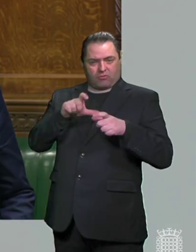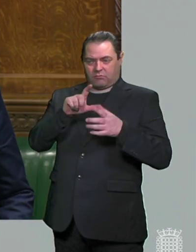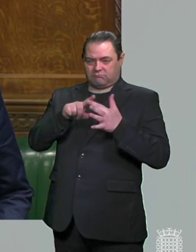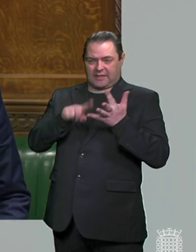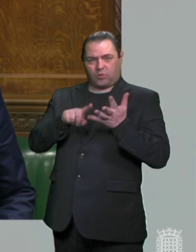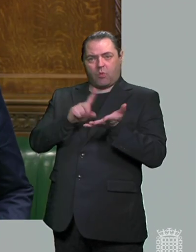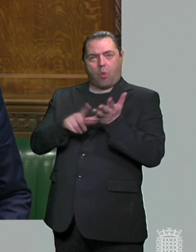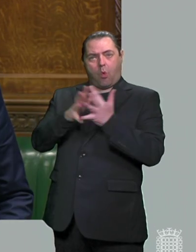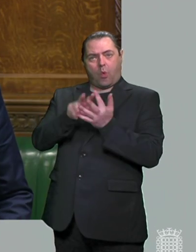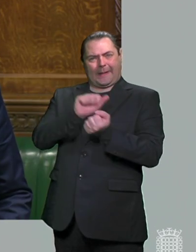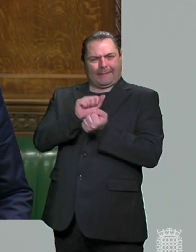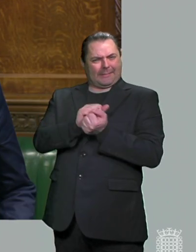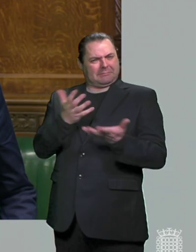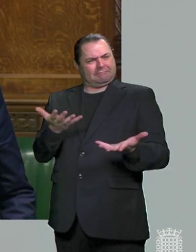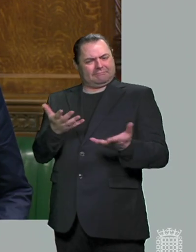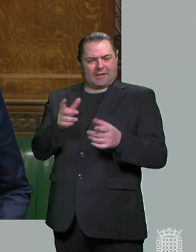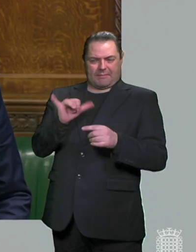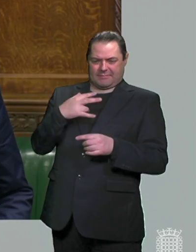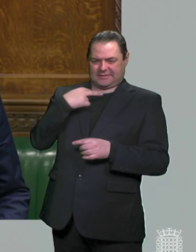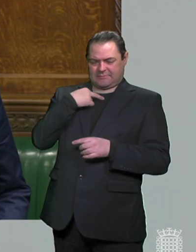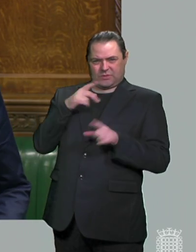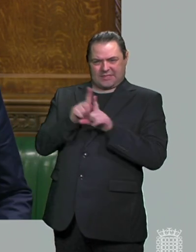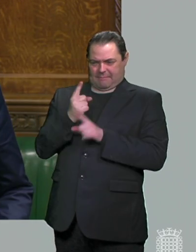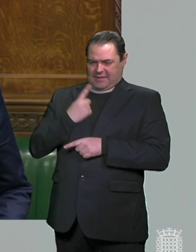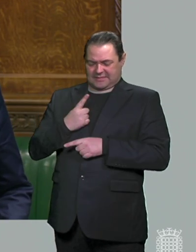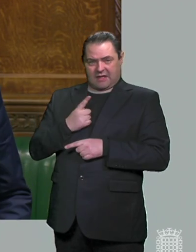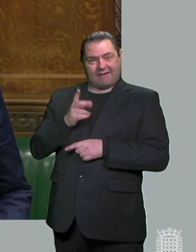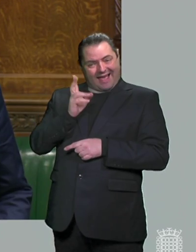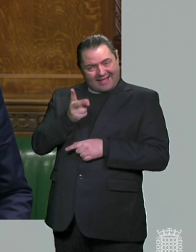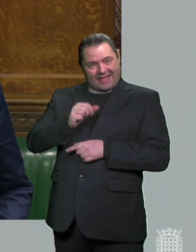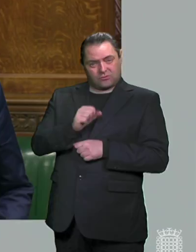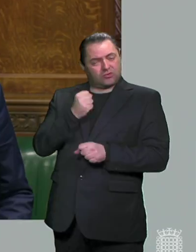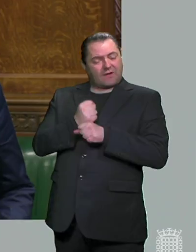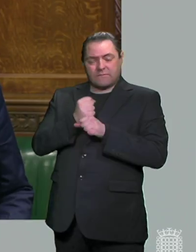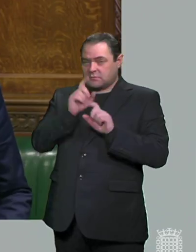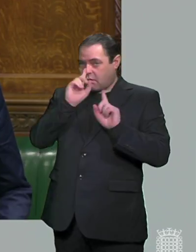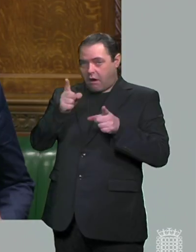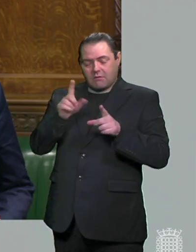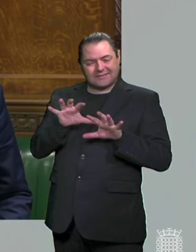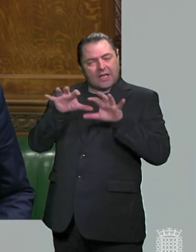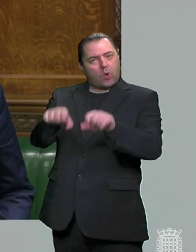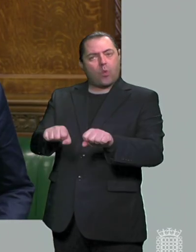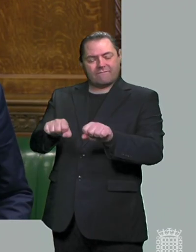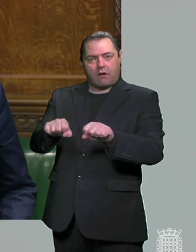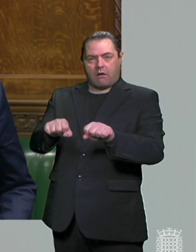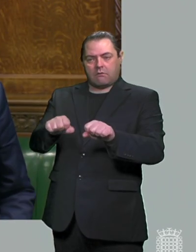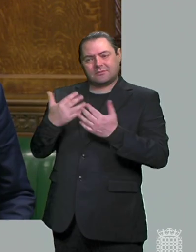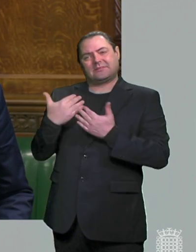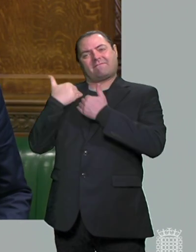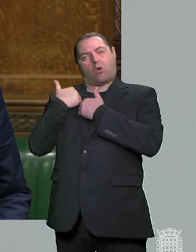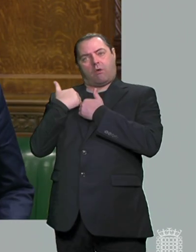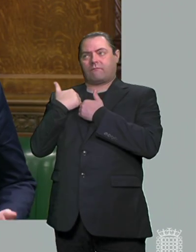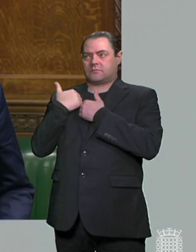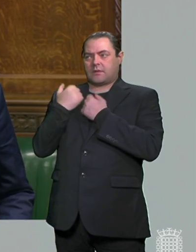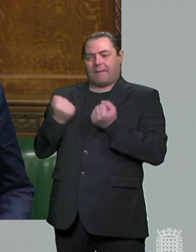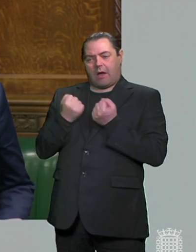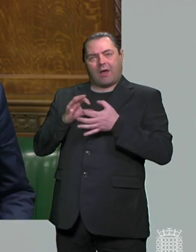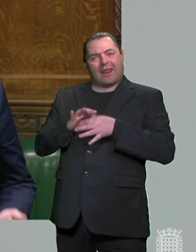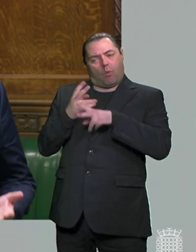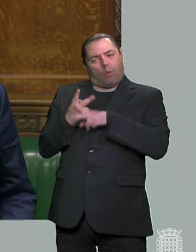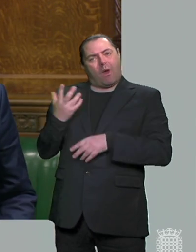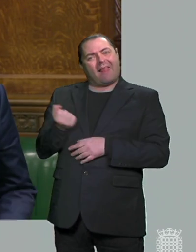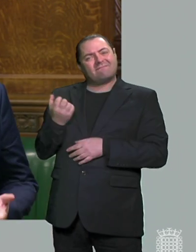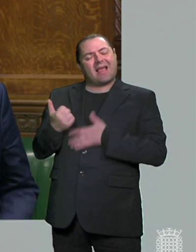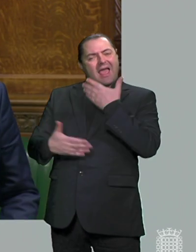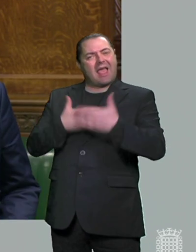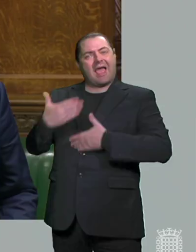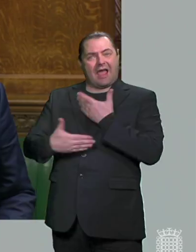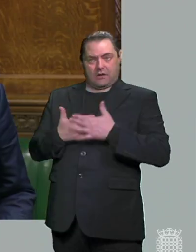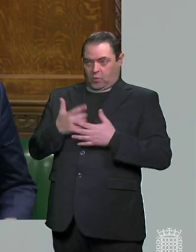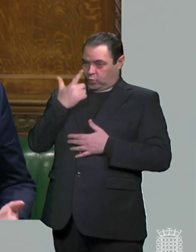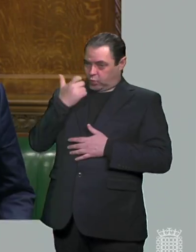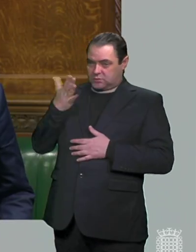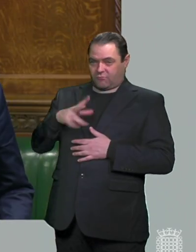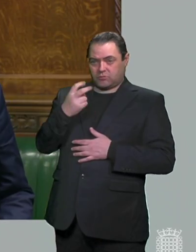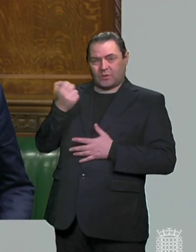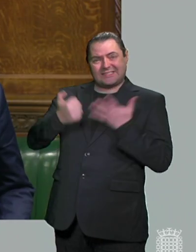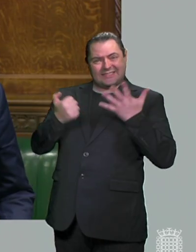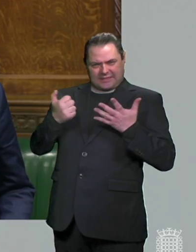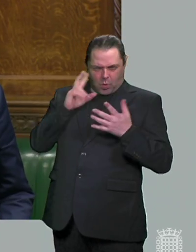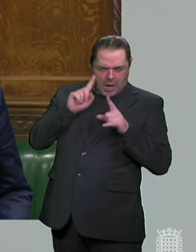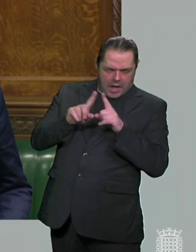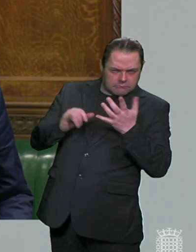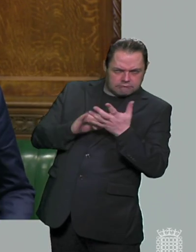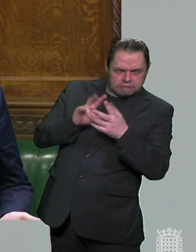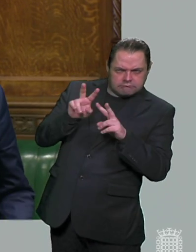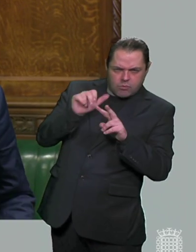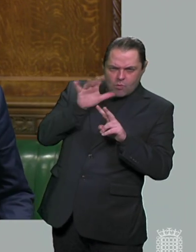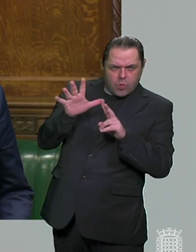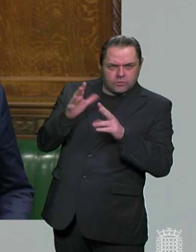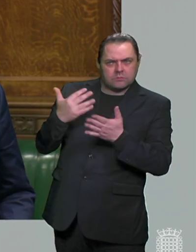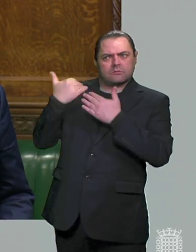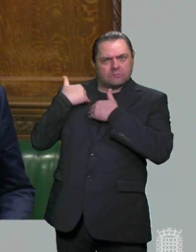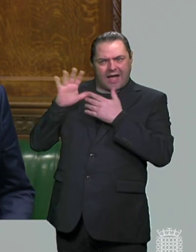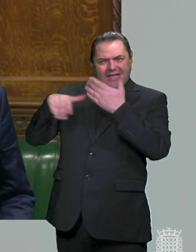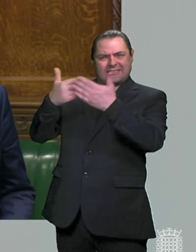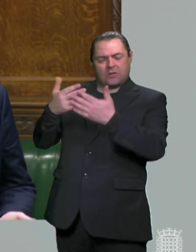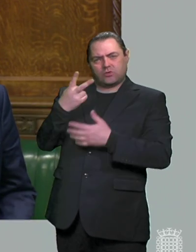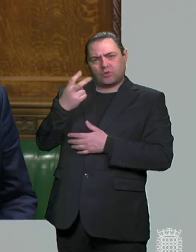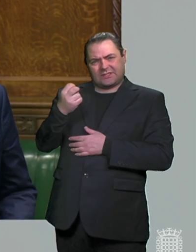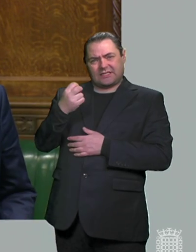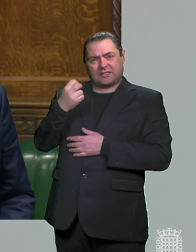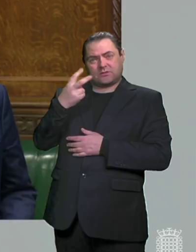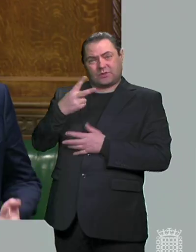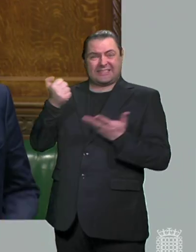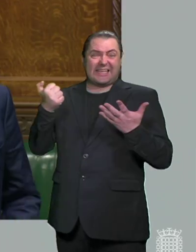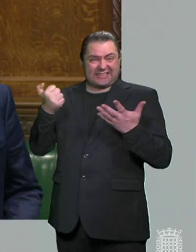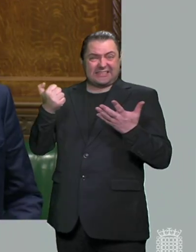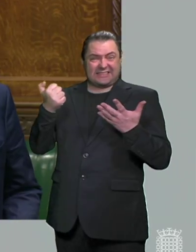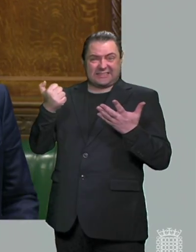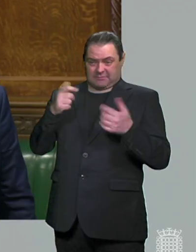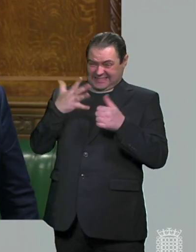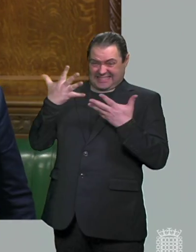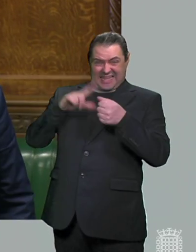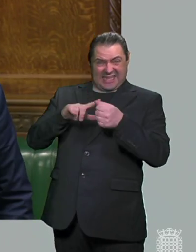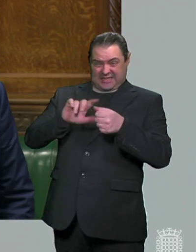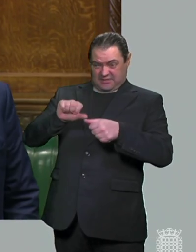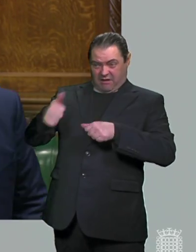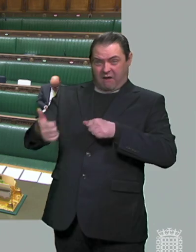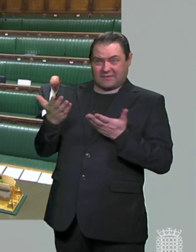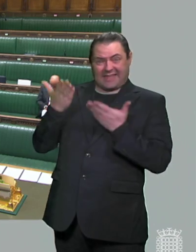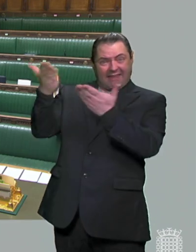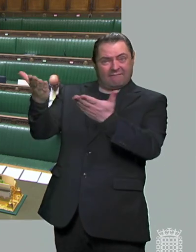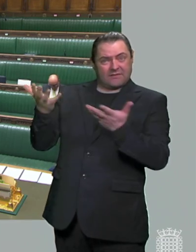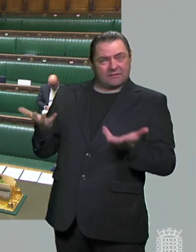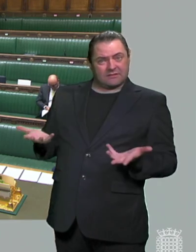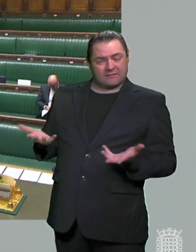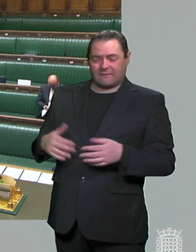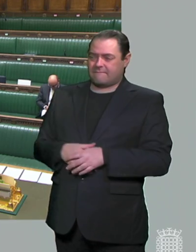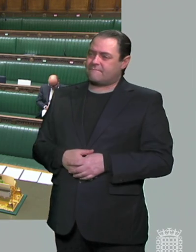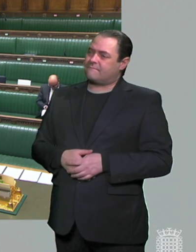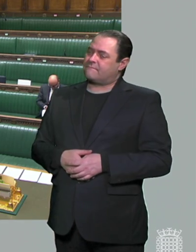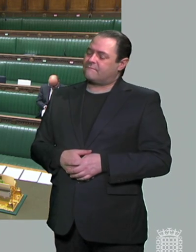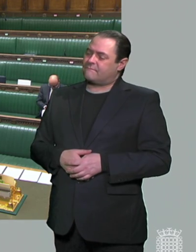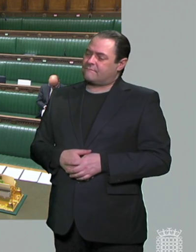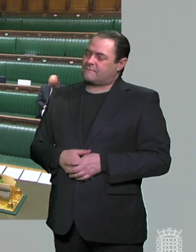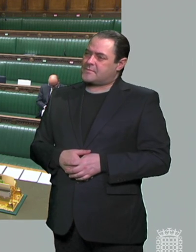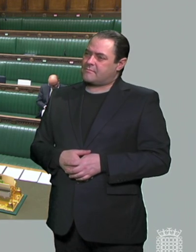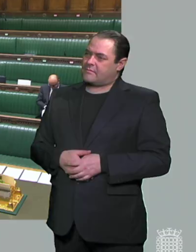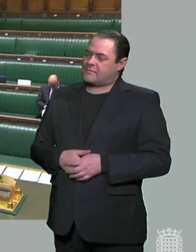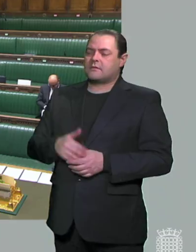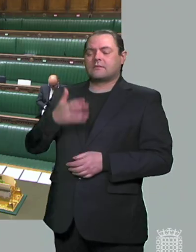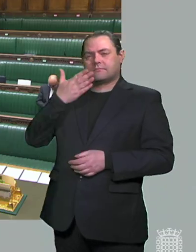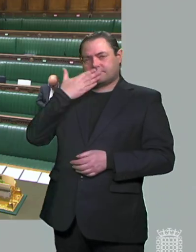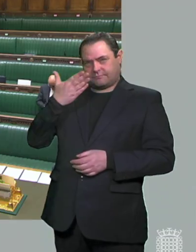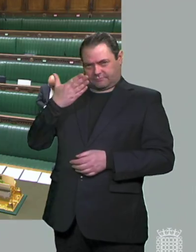Was he as disappointed as I was to find that, once again, the Scottish Government were unable to take over the devolved powers on welfare that they were given in 2016, and that it now seems that those powers will not come into place until 2026—10 years after the Scotland Act 2016?